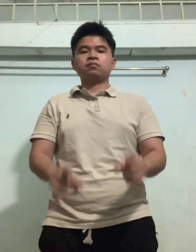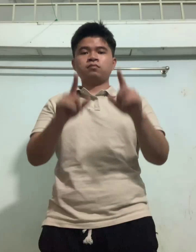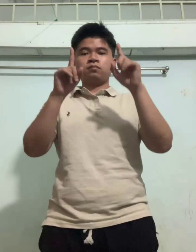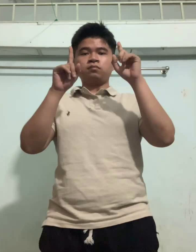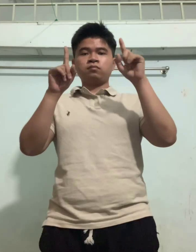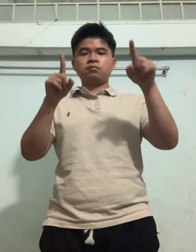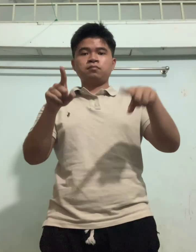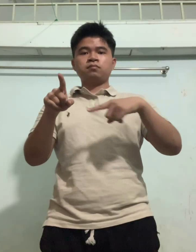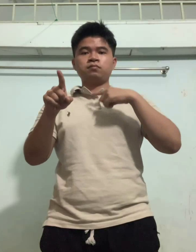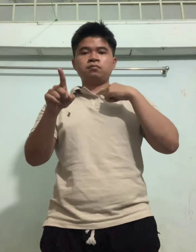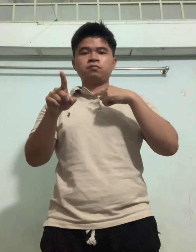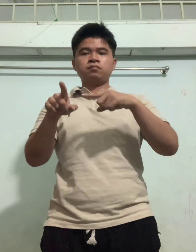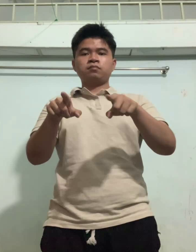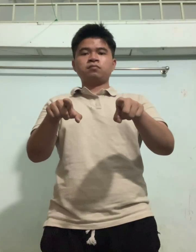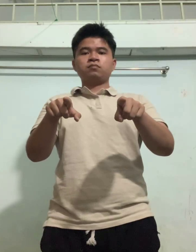phut